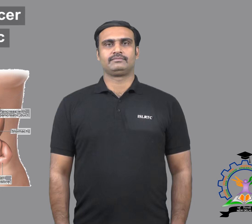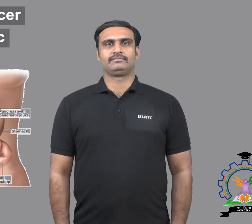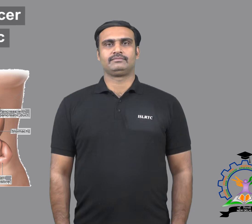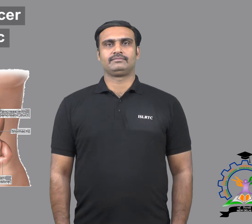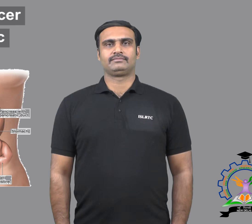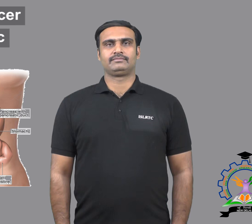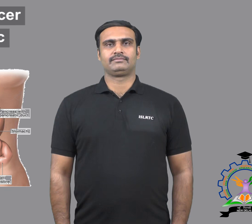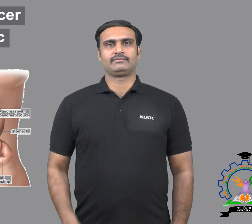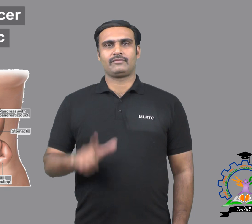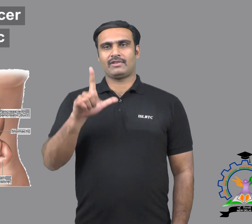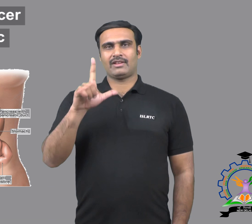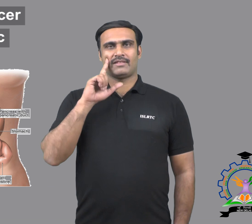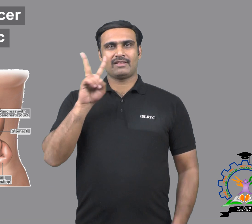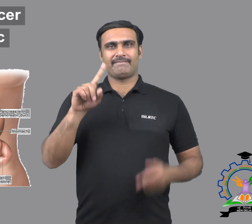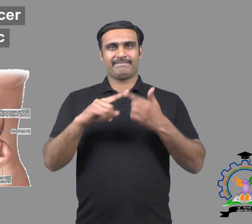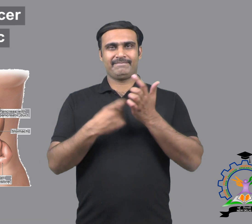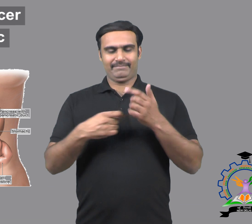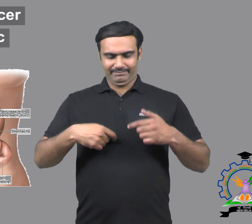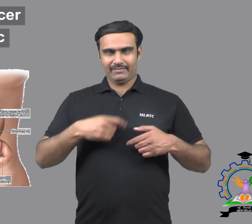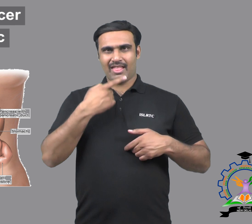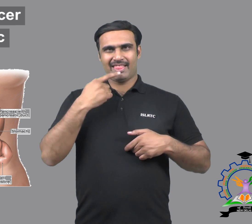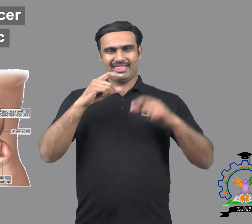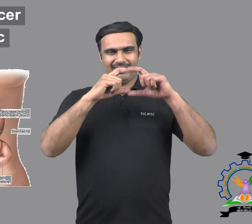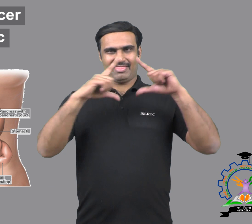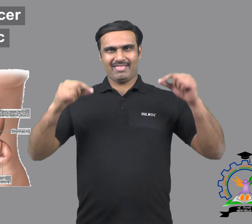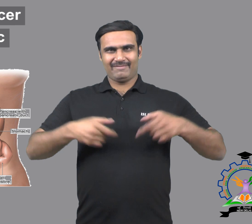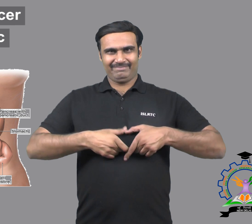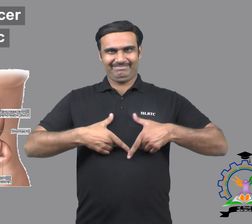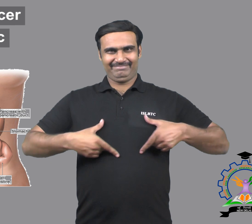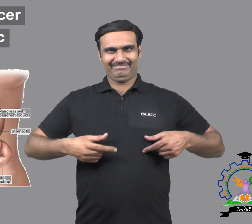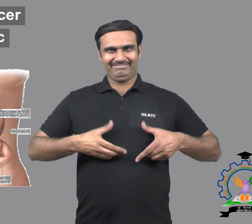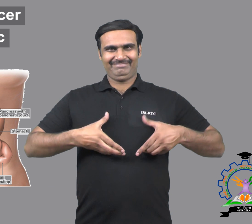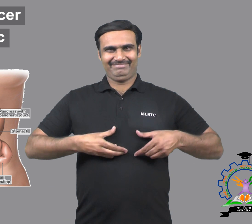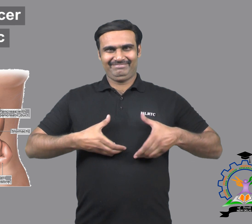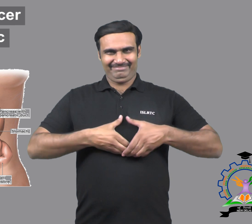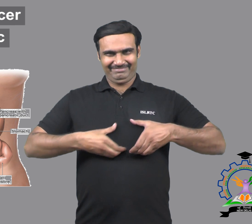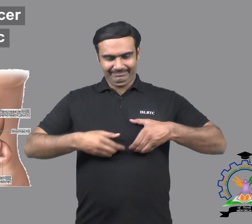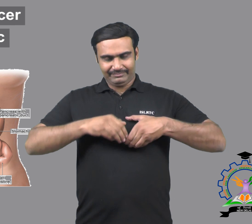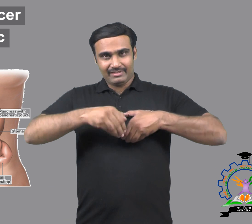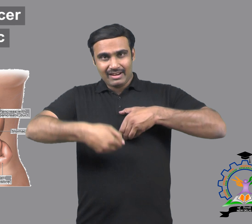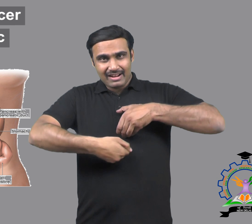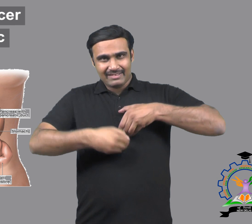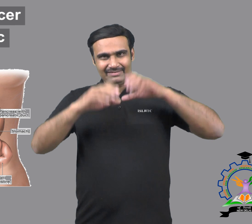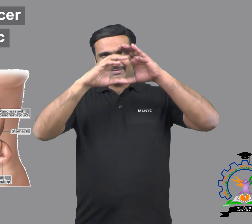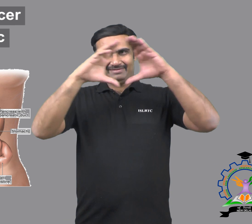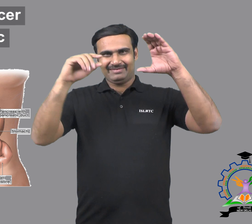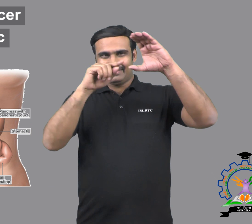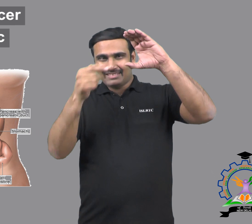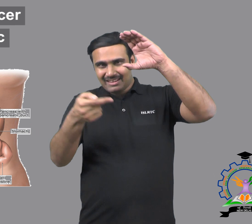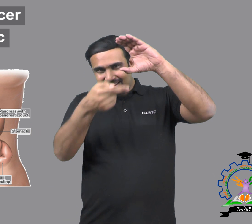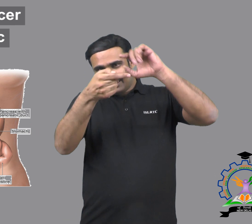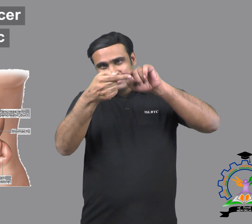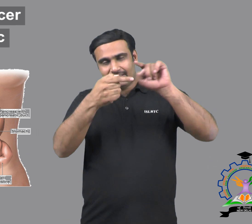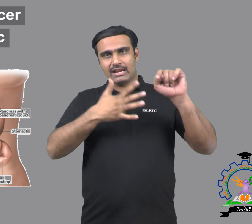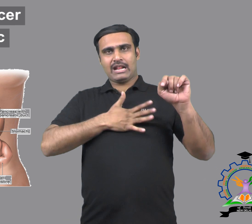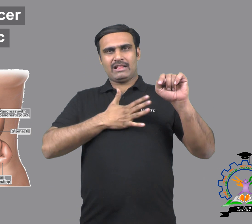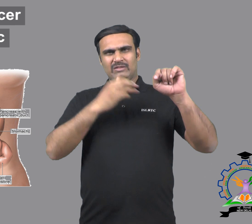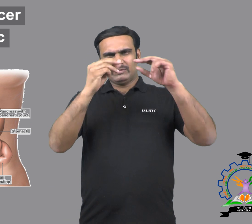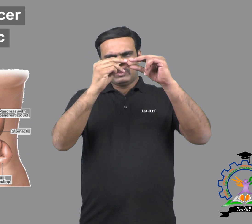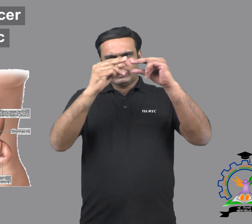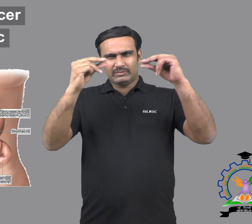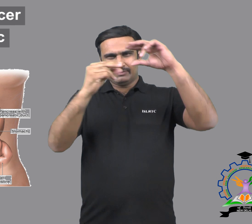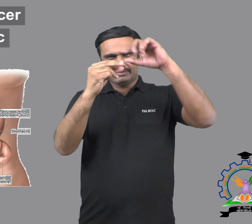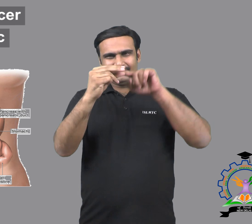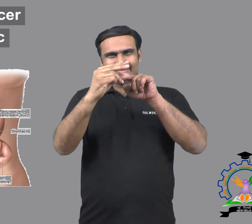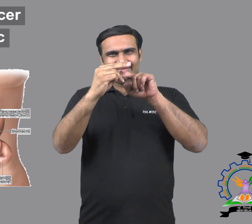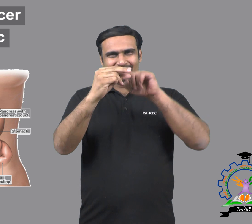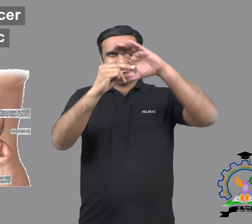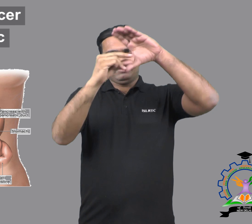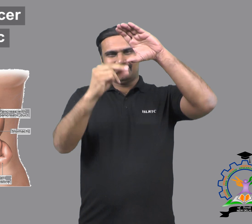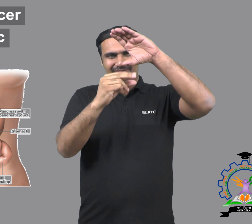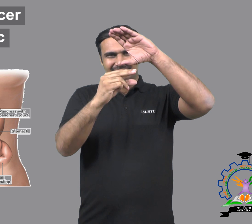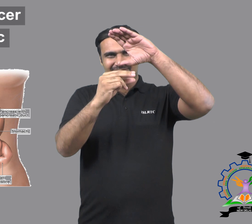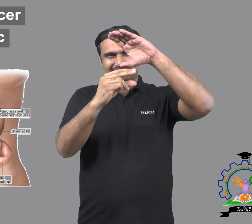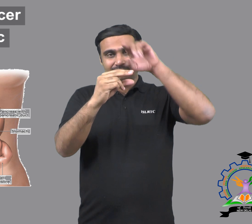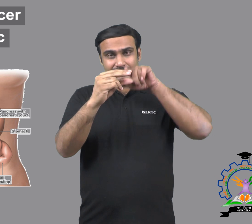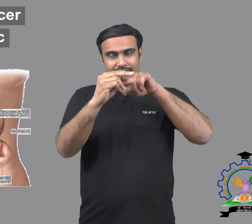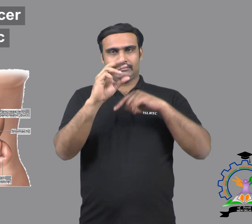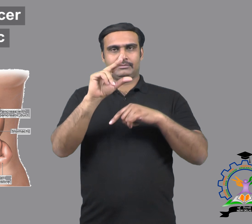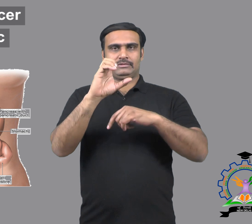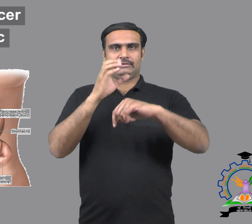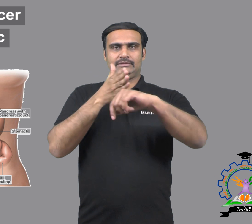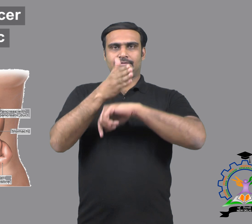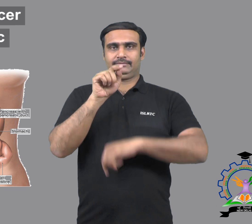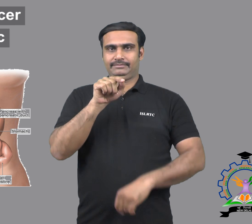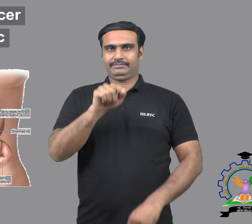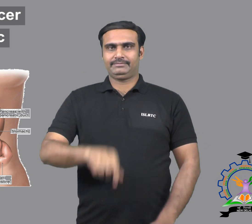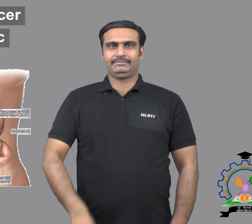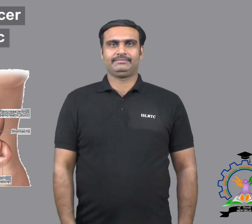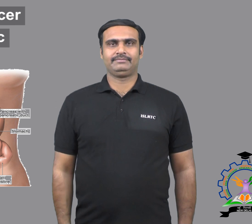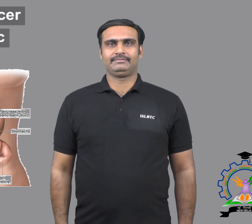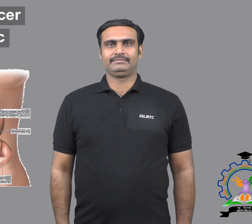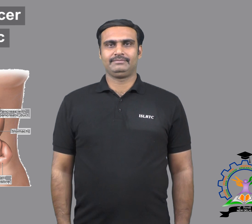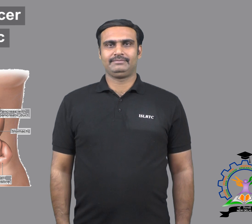Bile Duct Cancer Extrahepatic